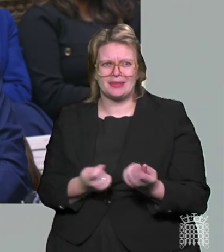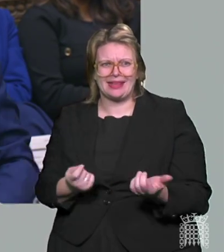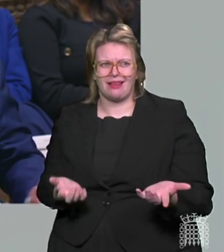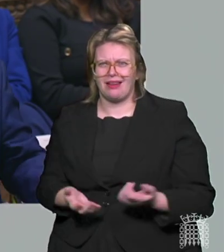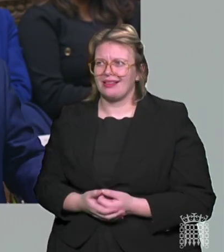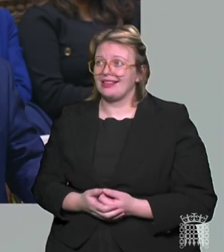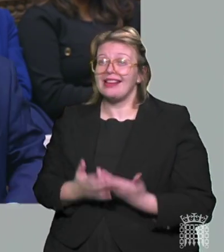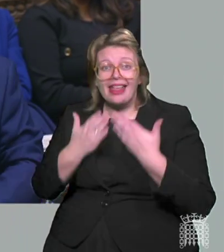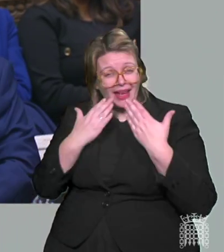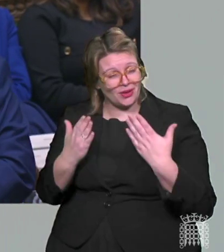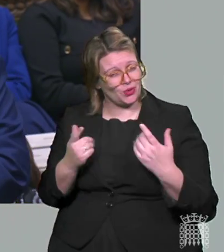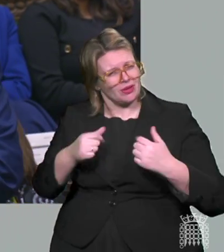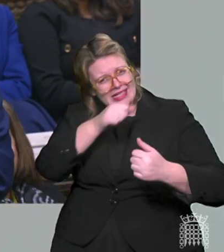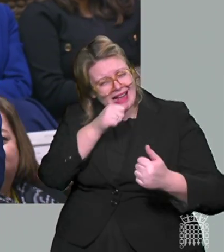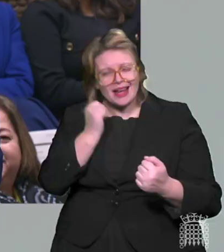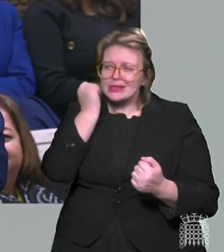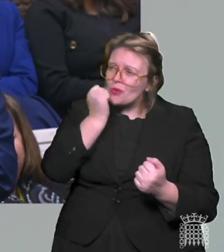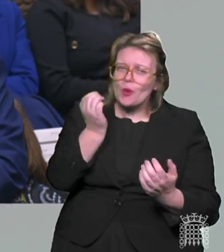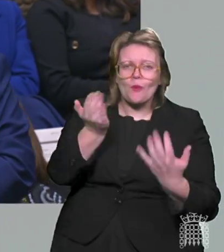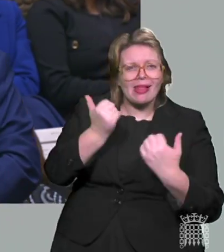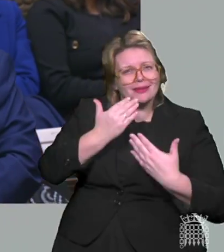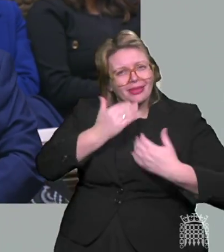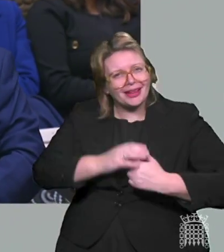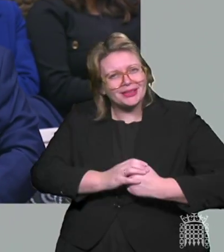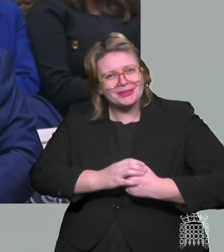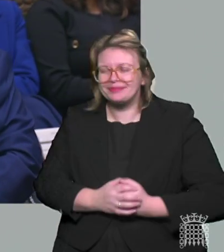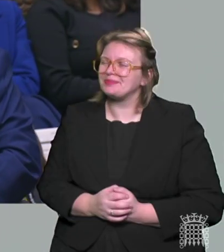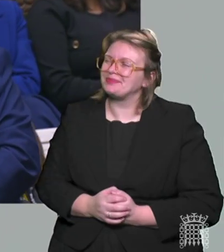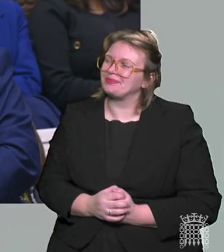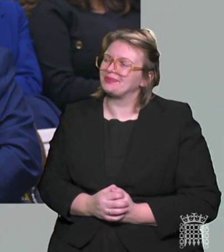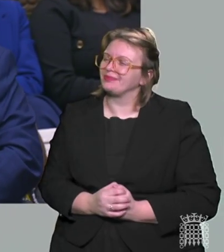I thank honourable Members for that welcome.